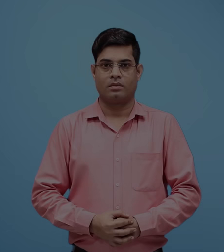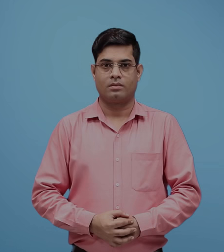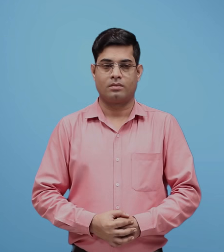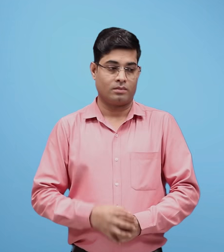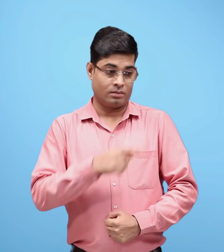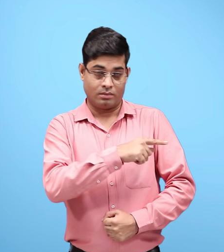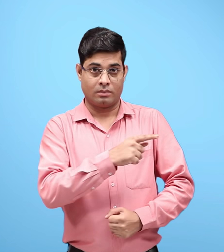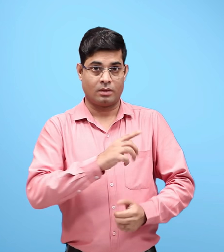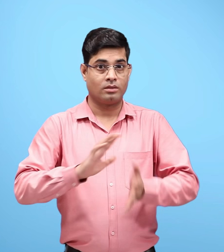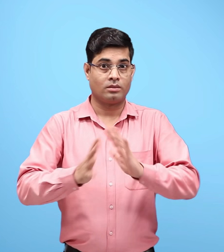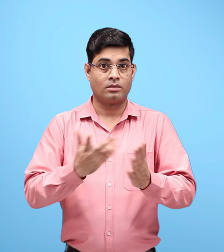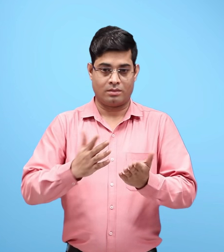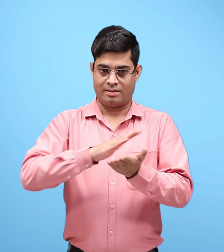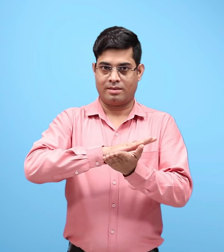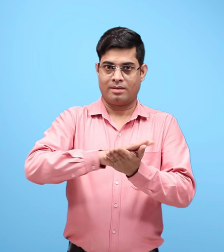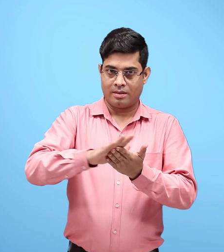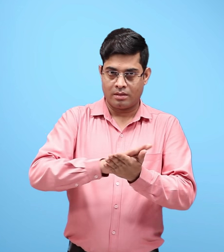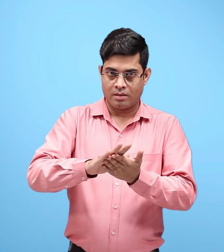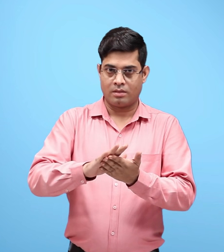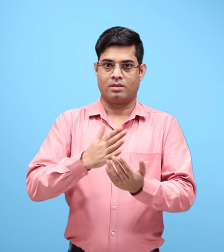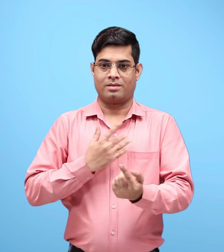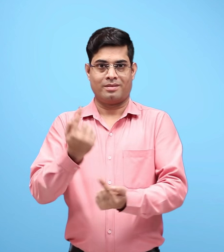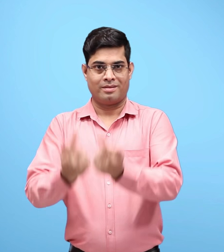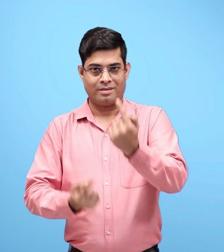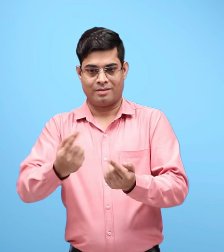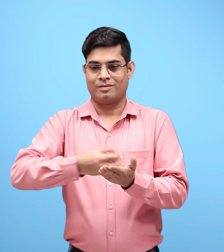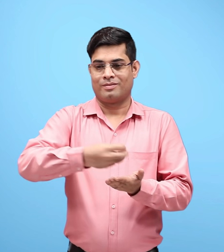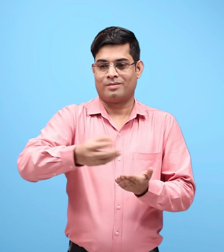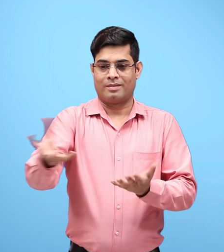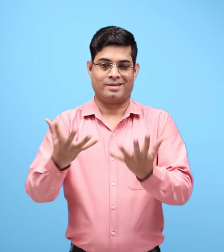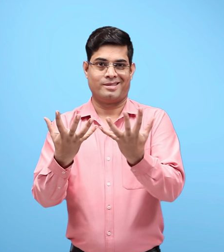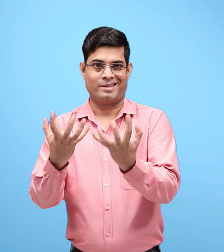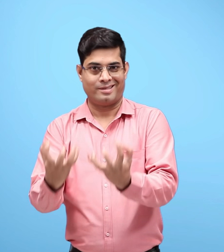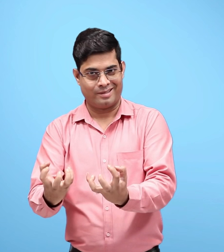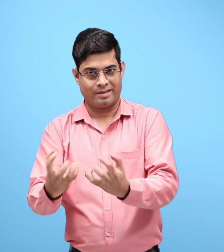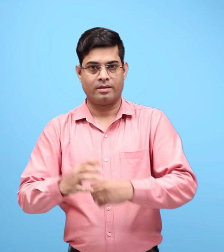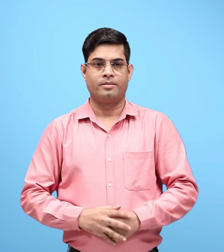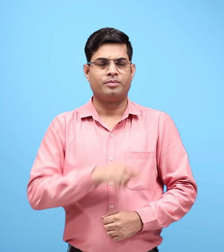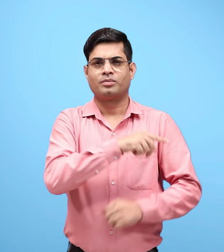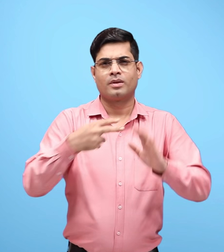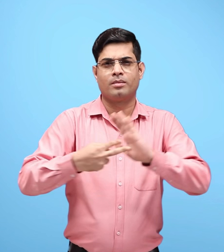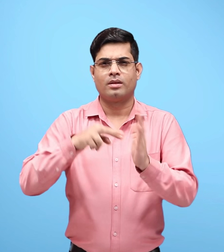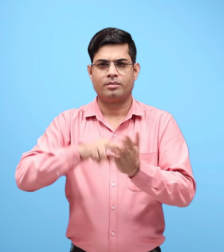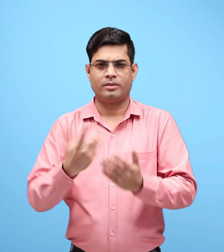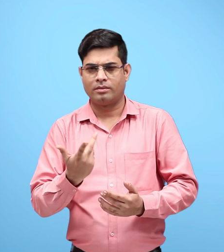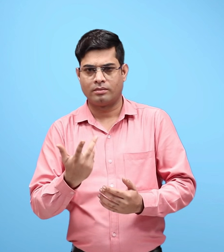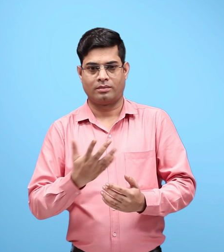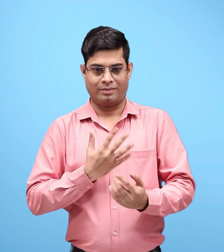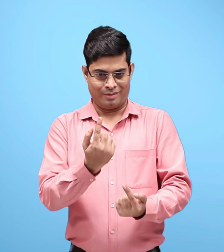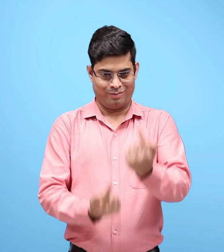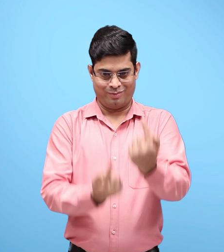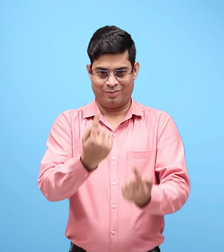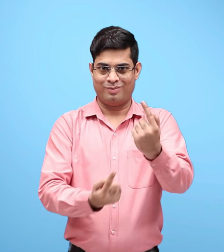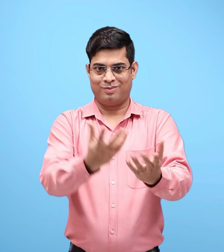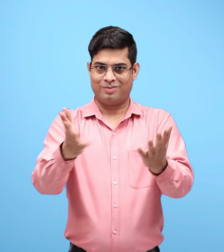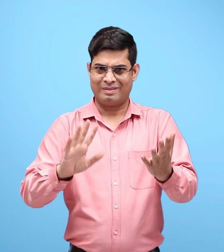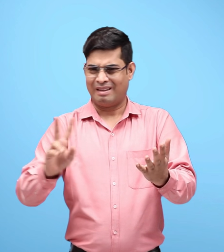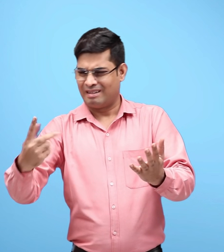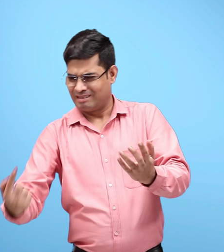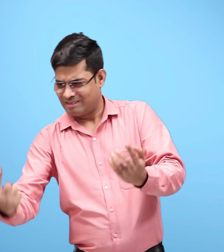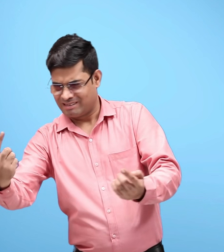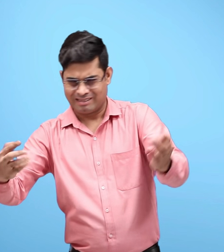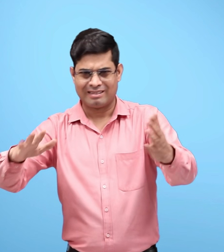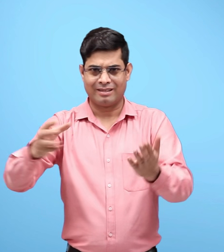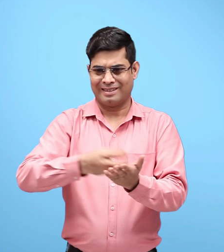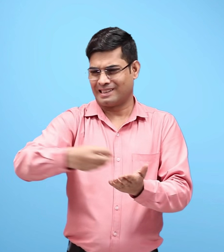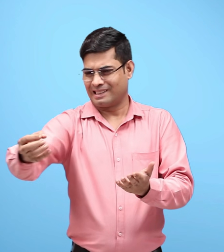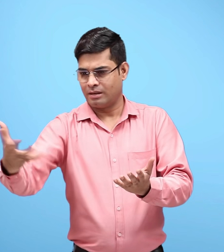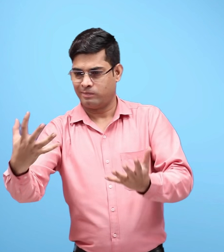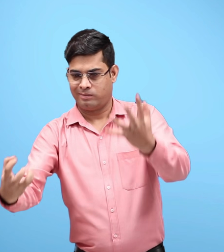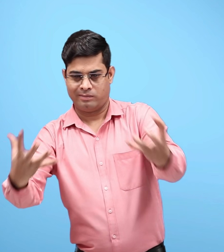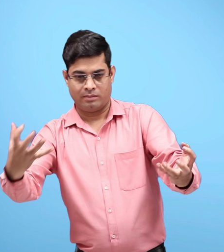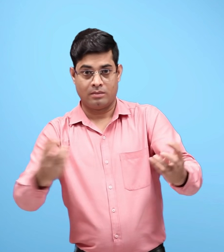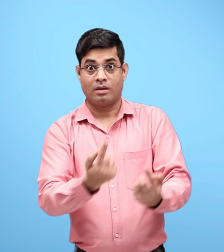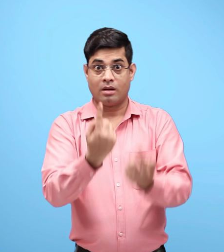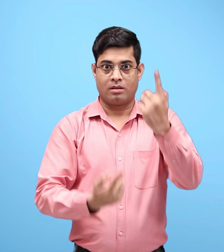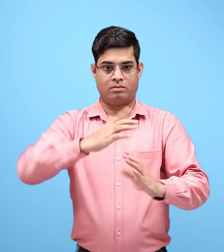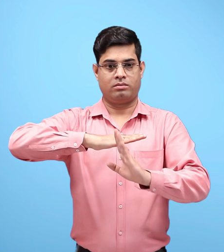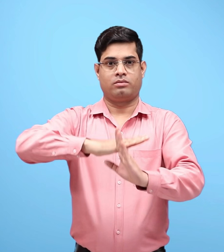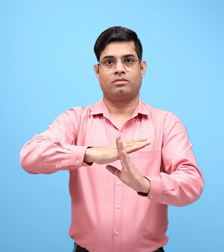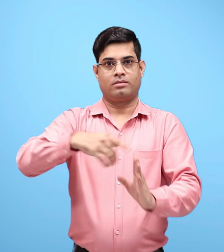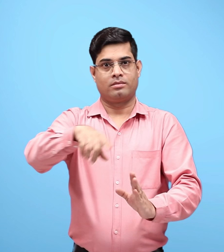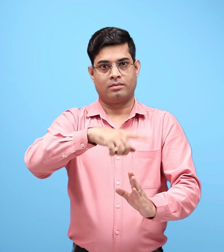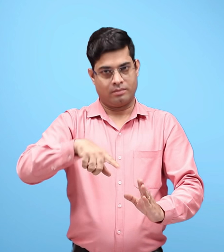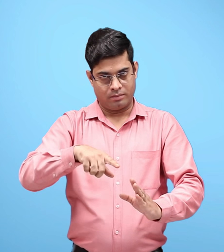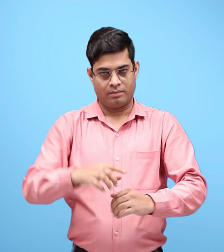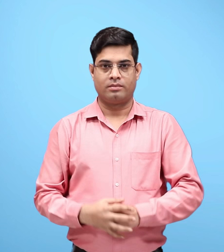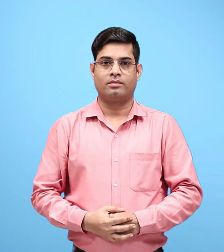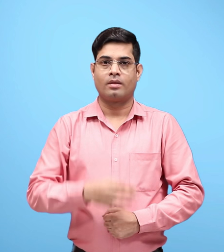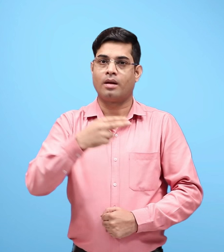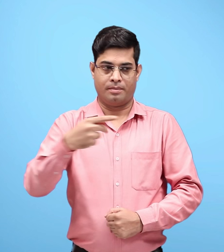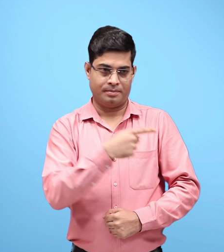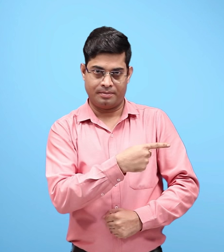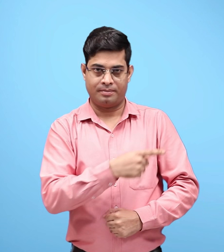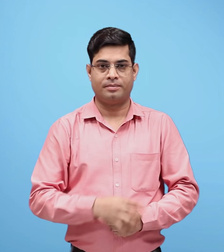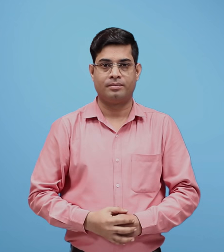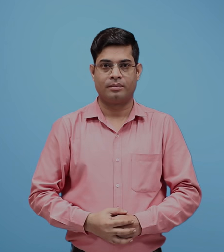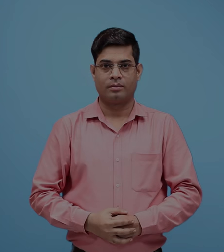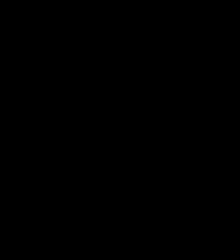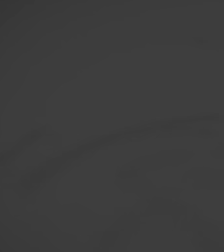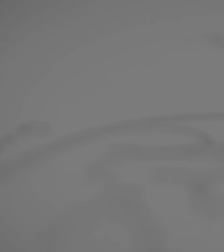Herbicide This sign means herbicide. These are substances used to protect plants from weeds.